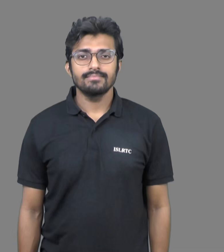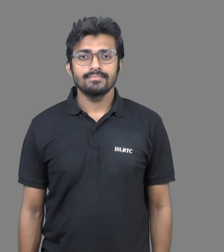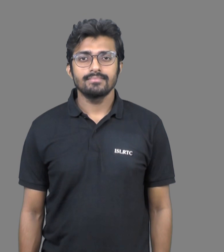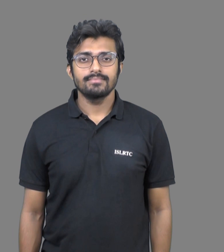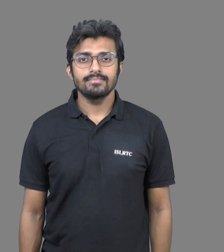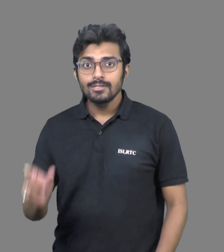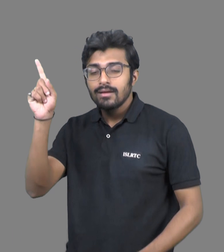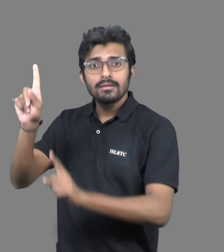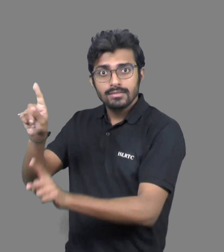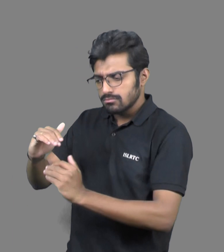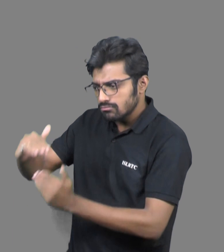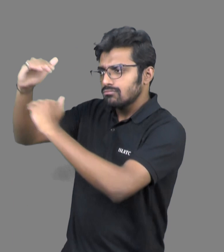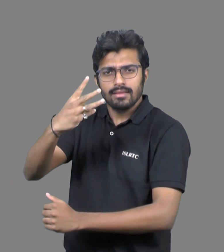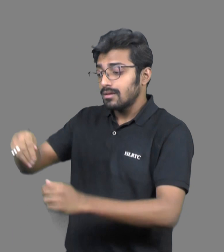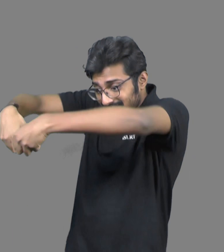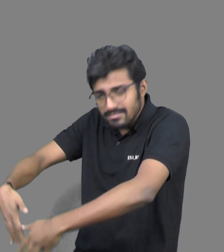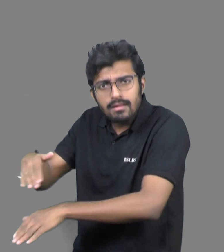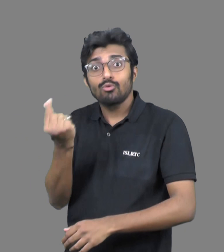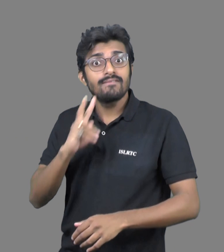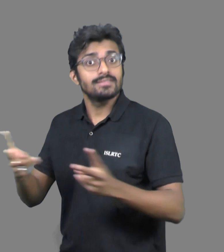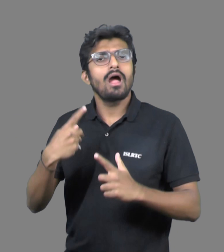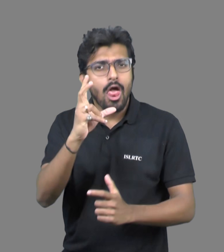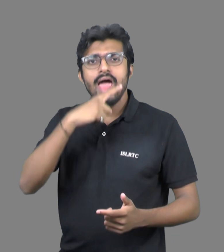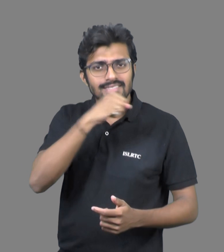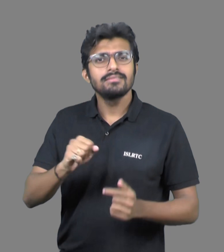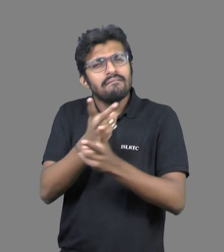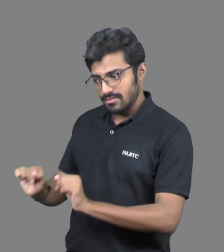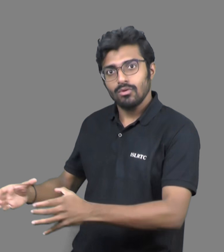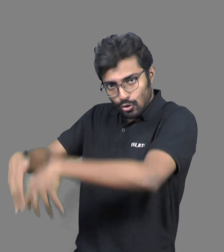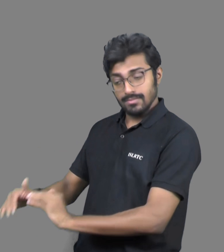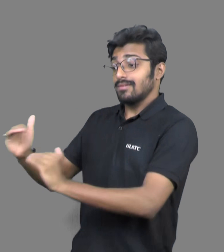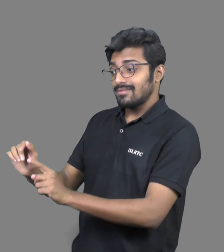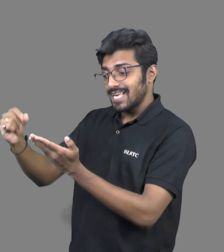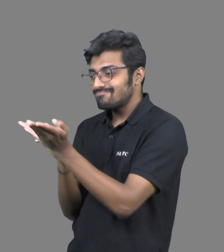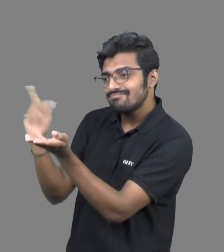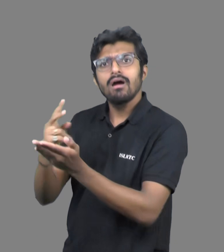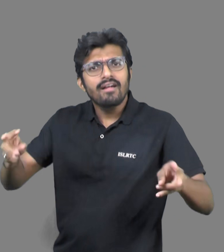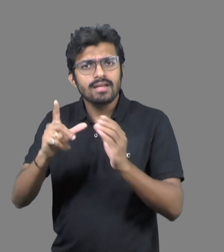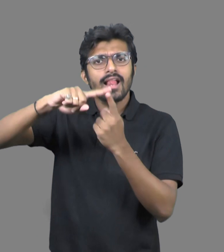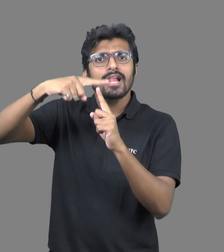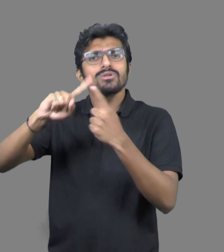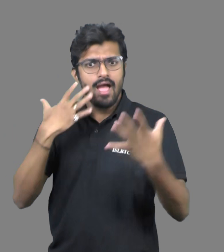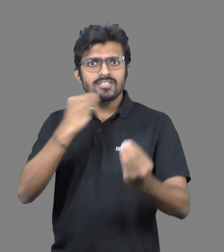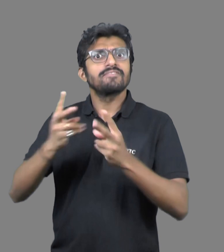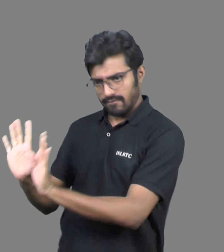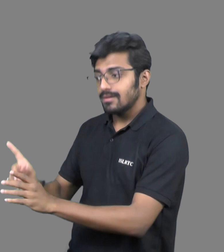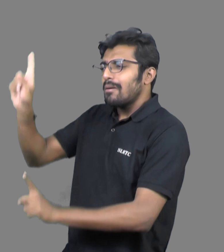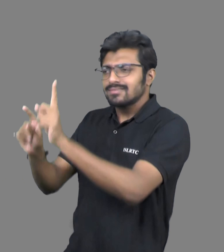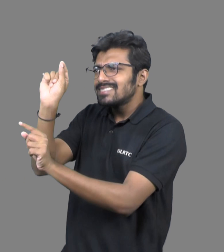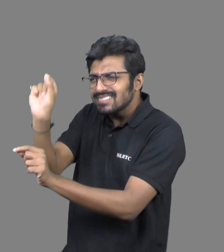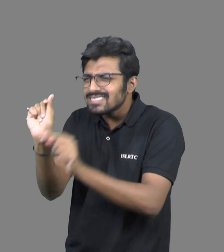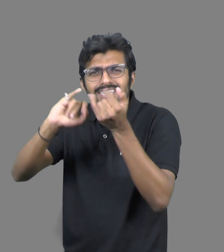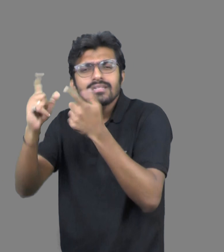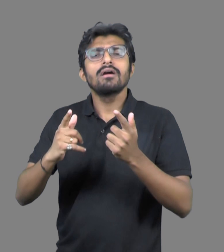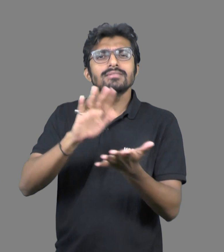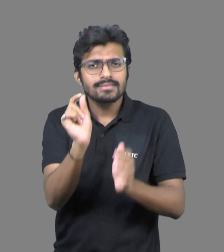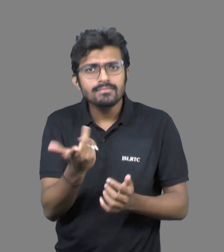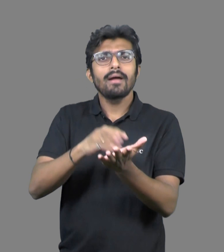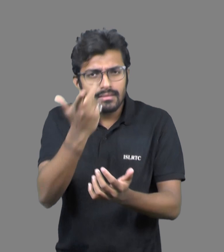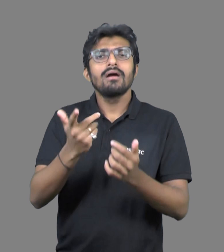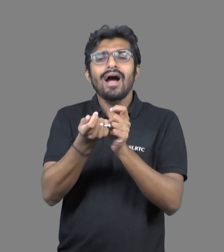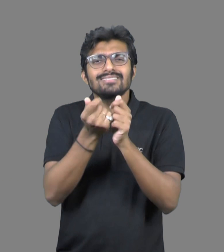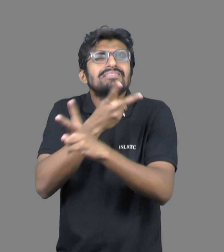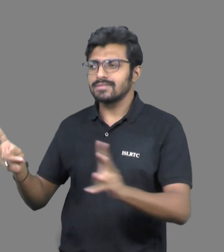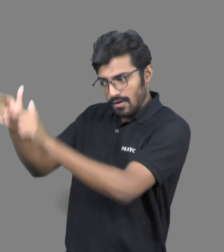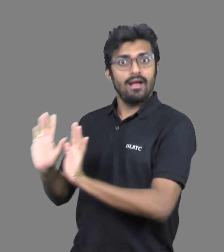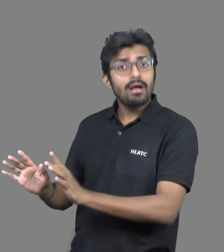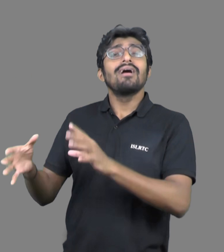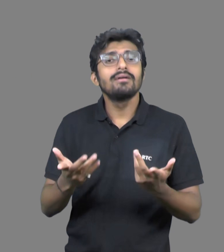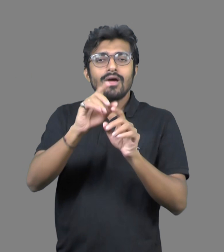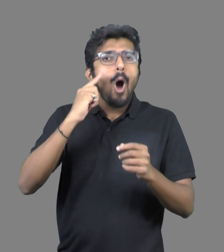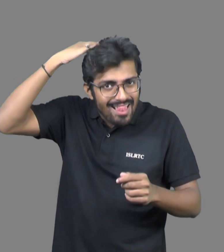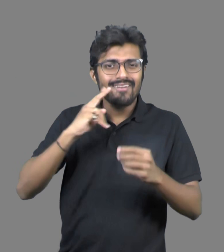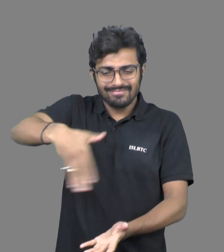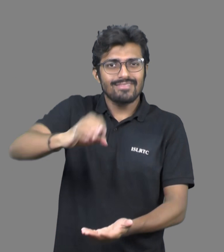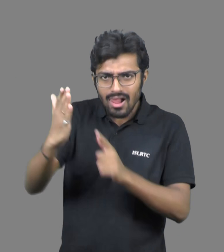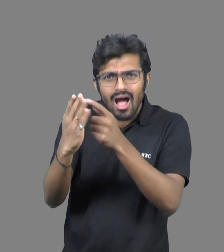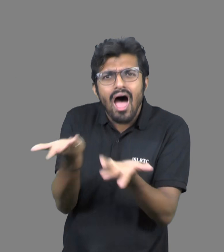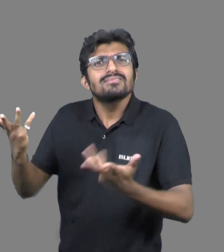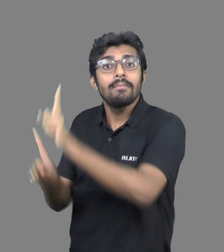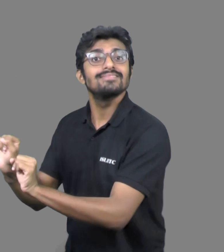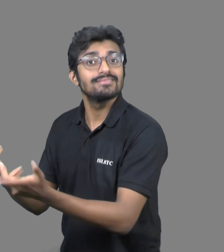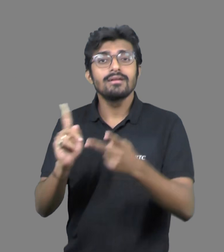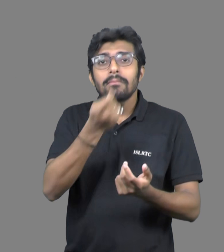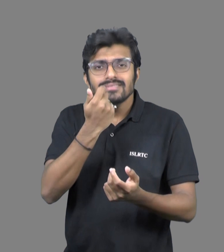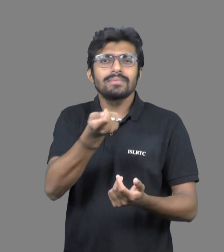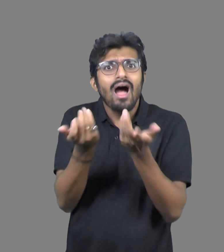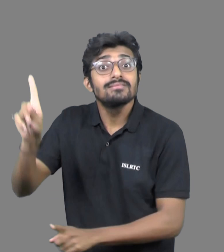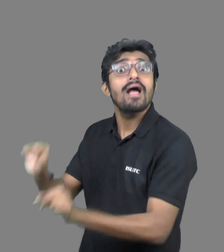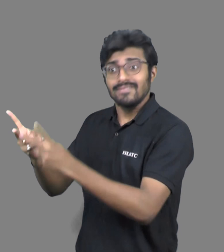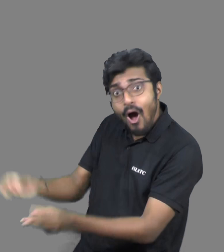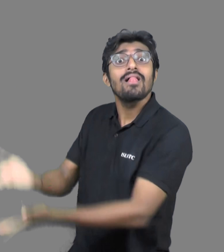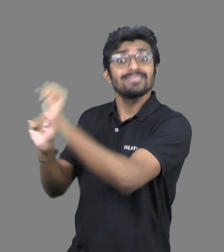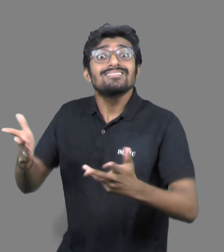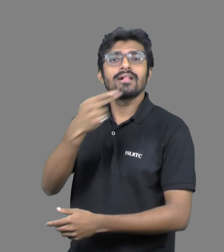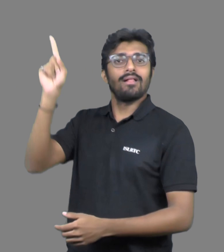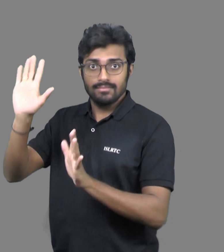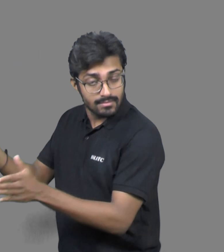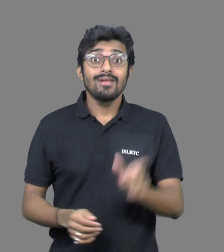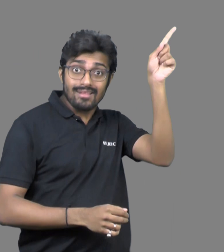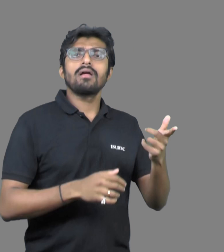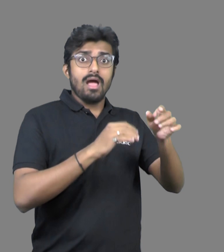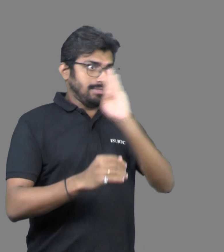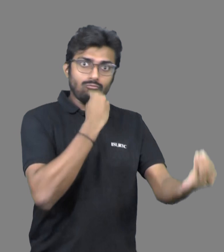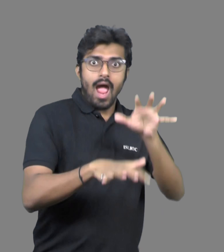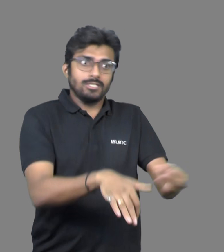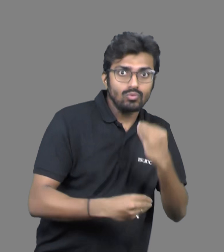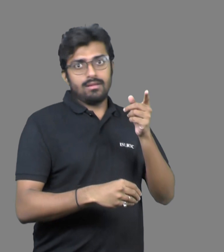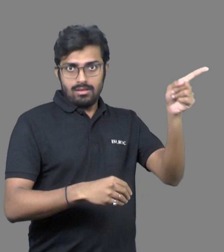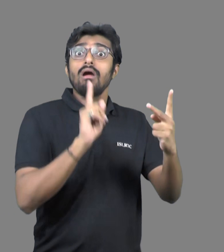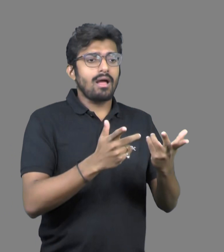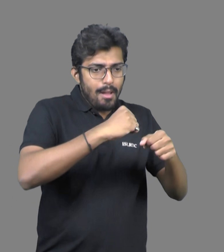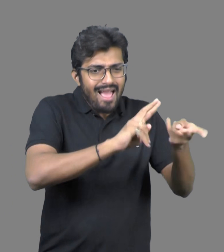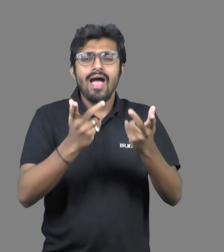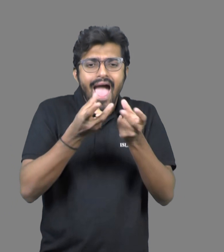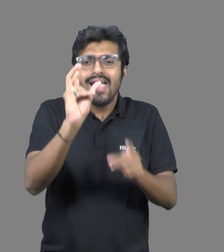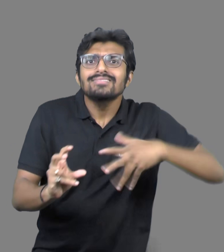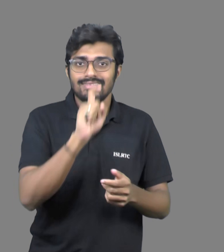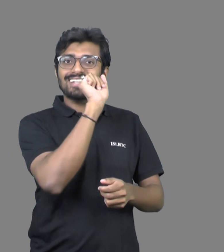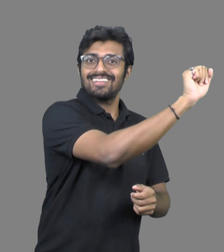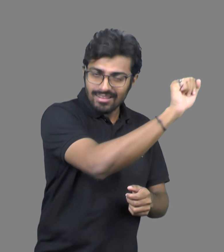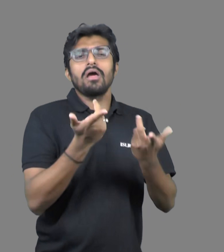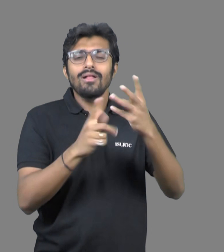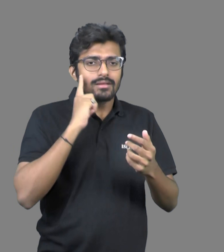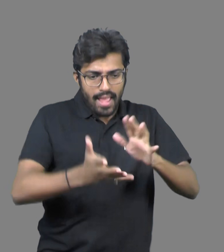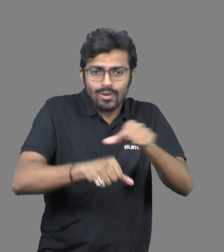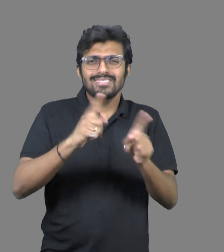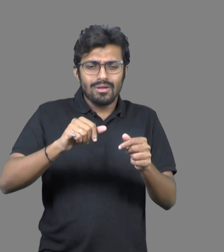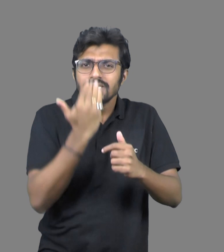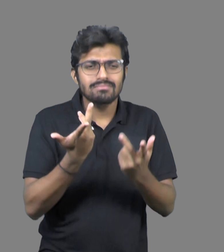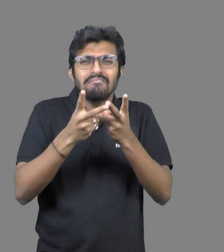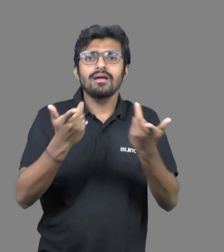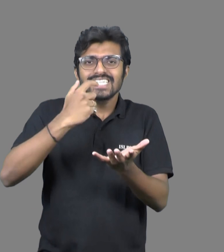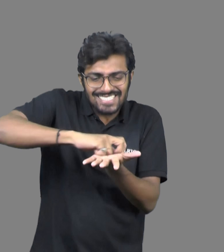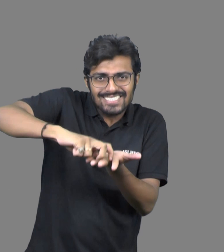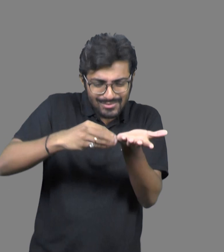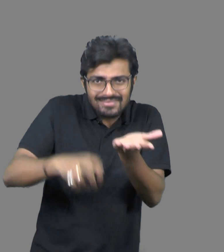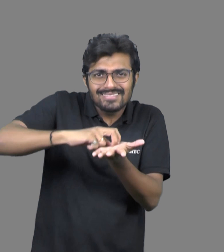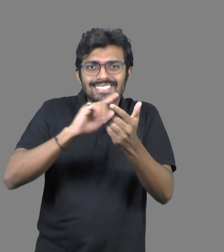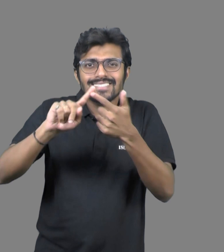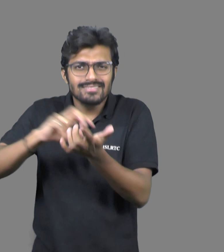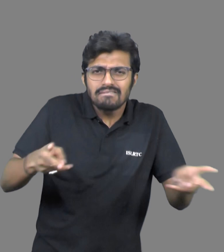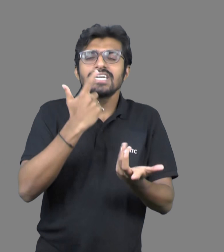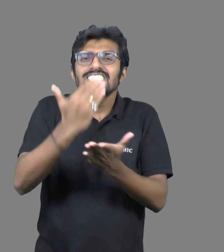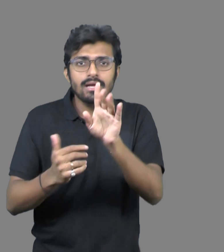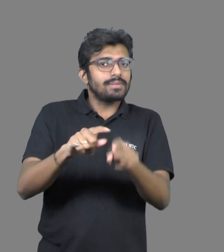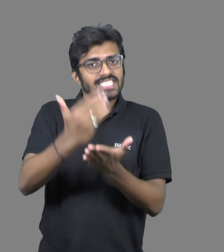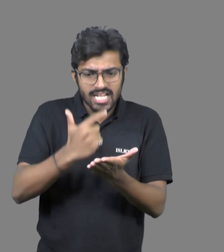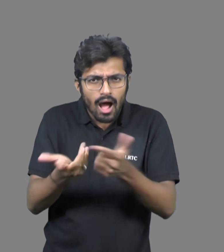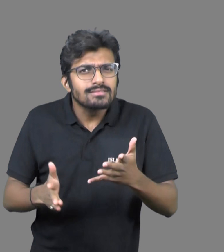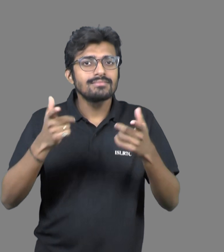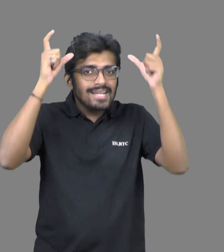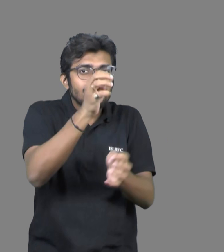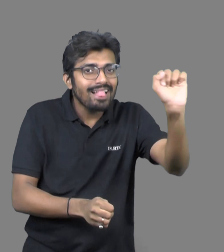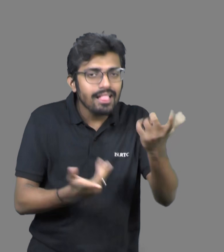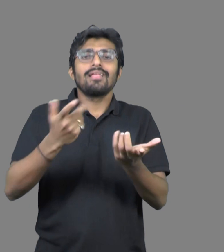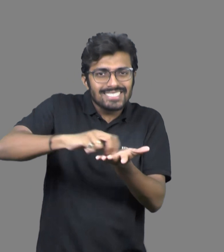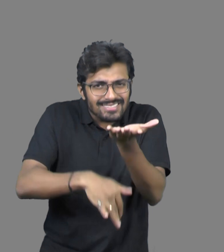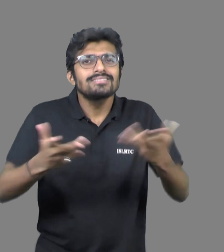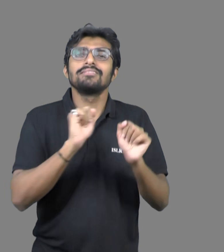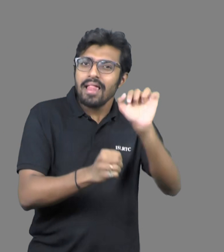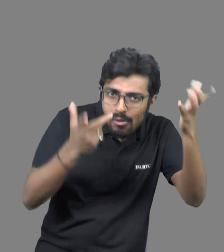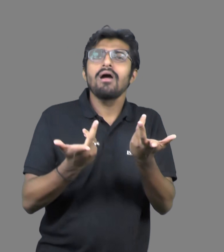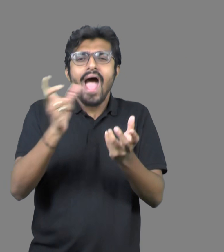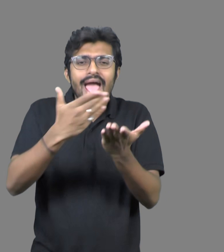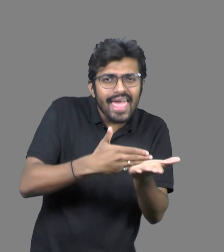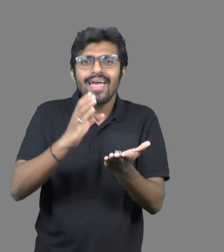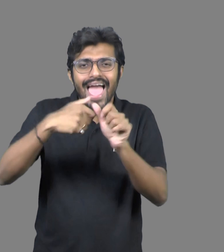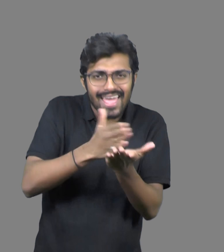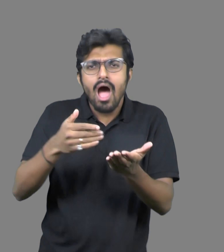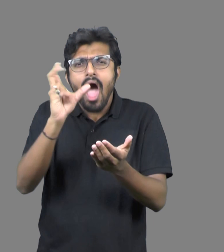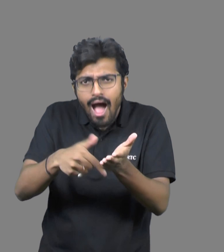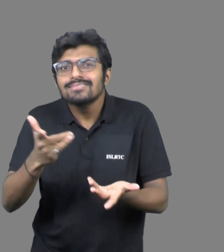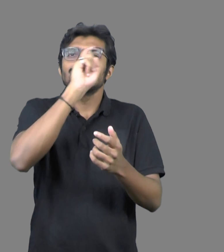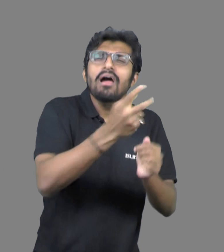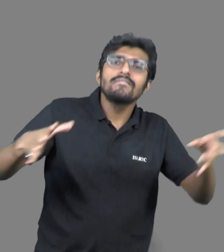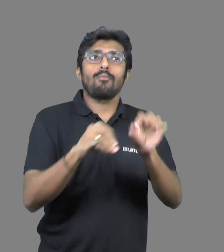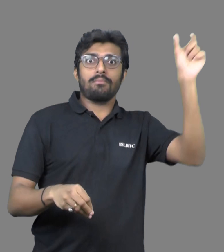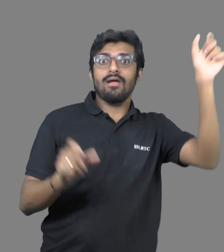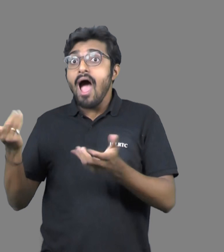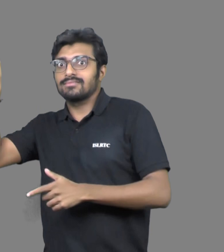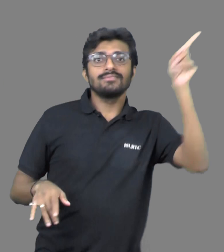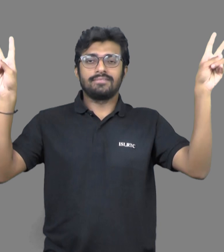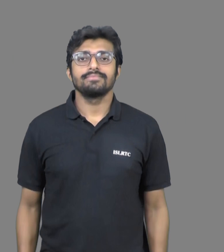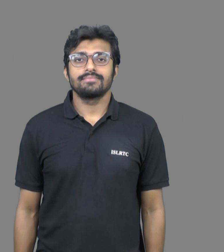Plant Sources and Animal Sources